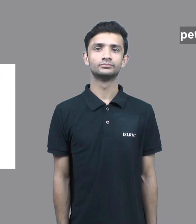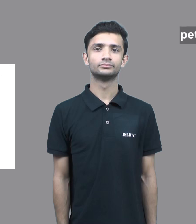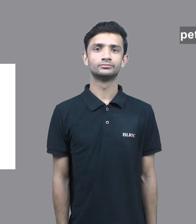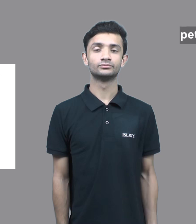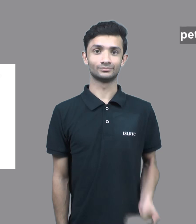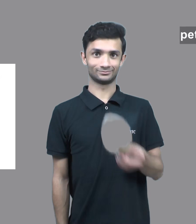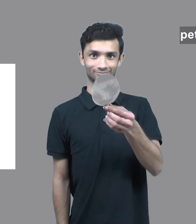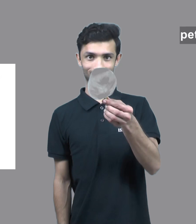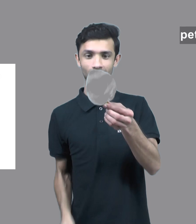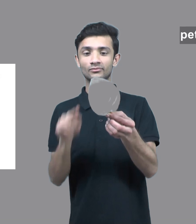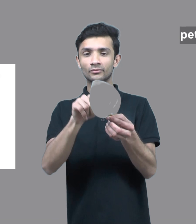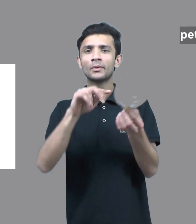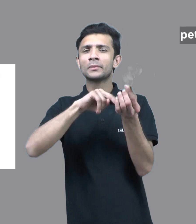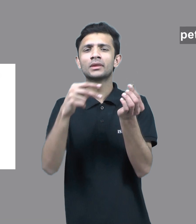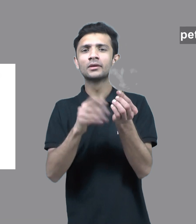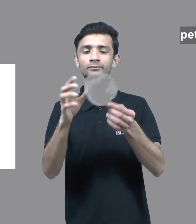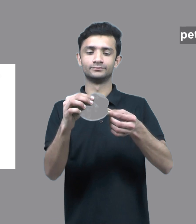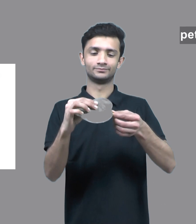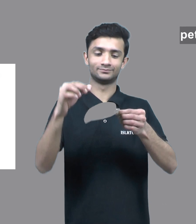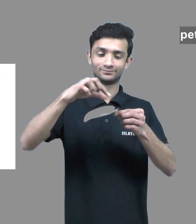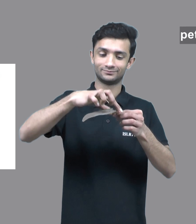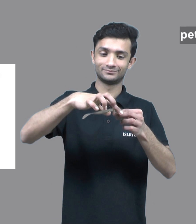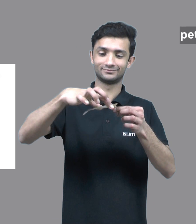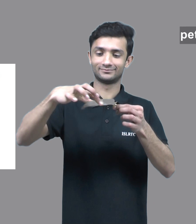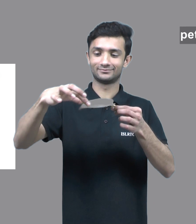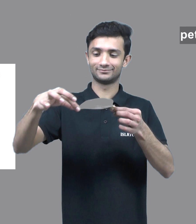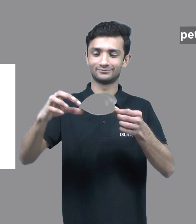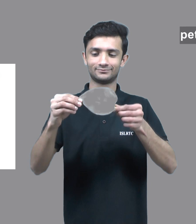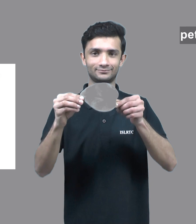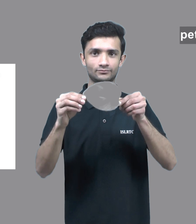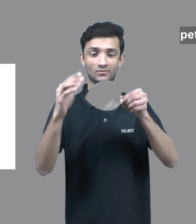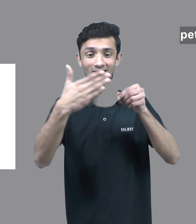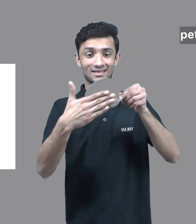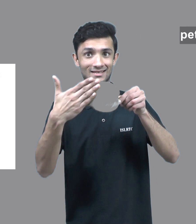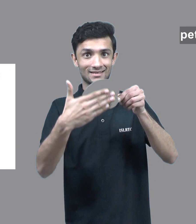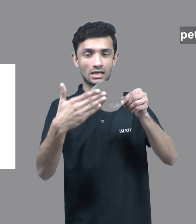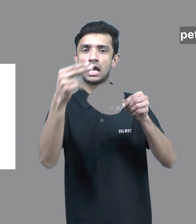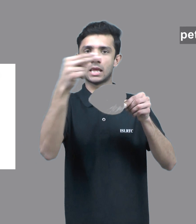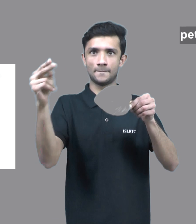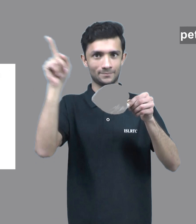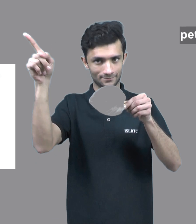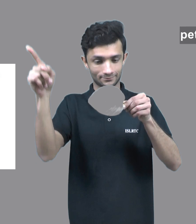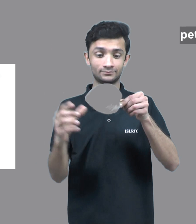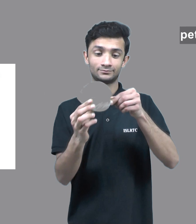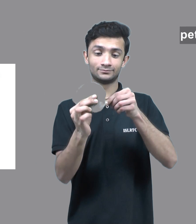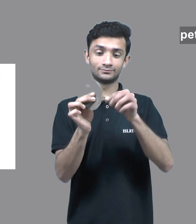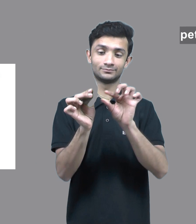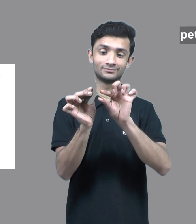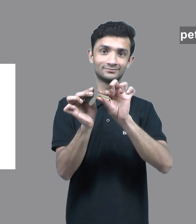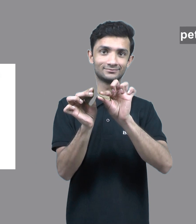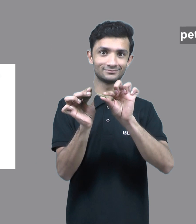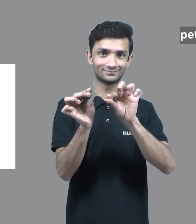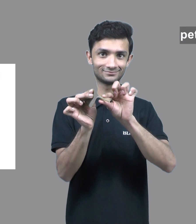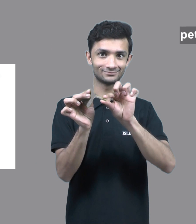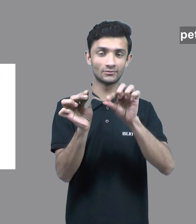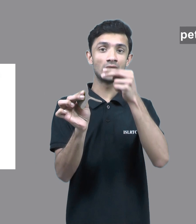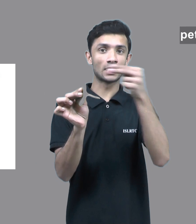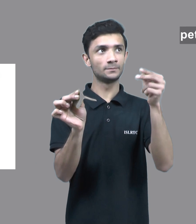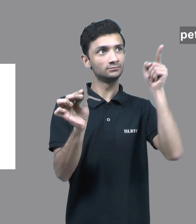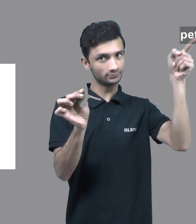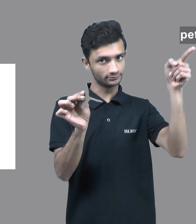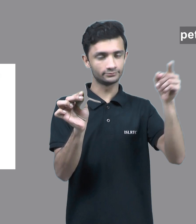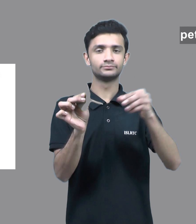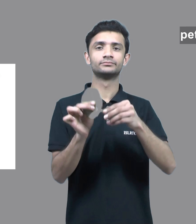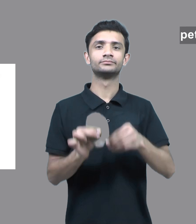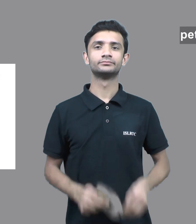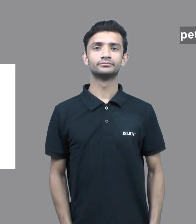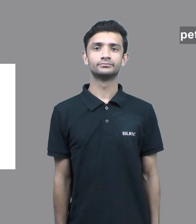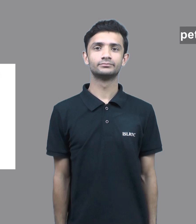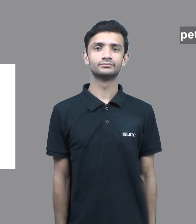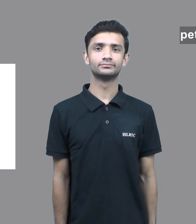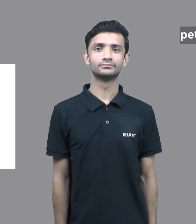Lamina and Petiole